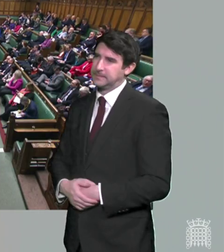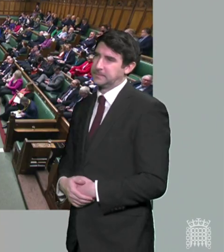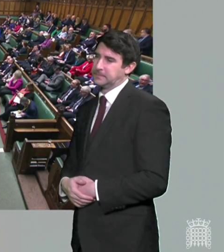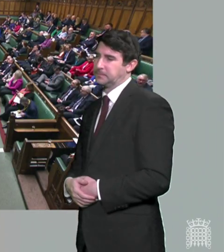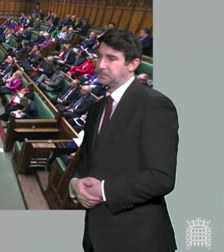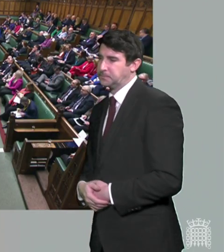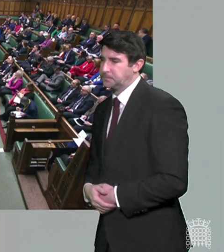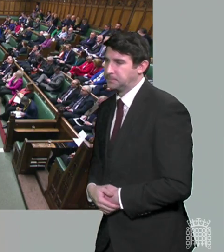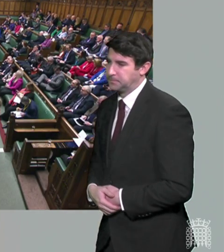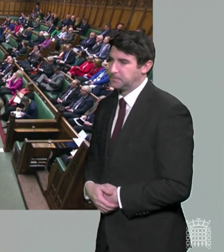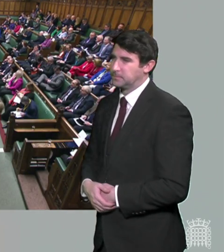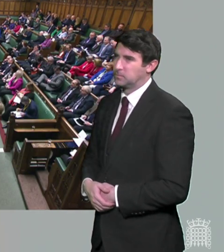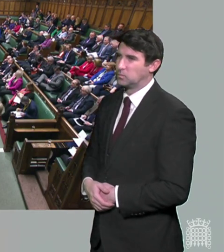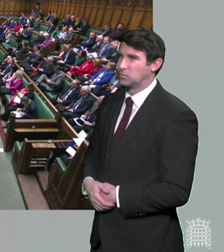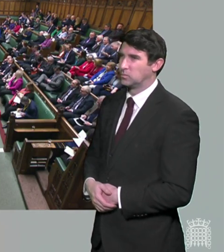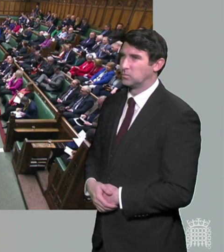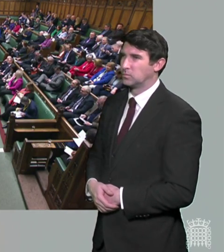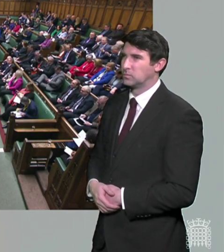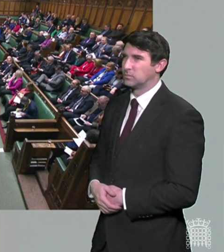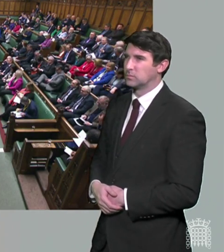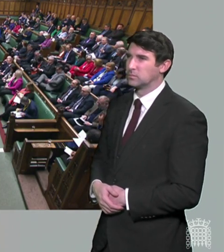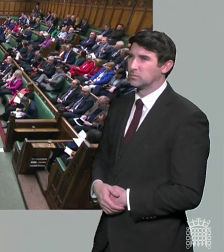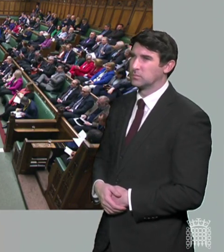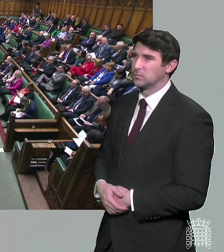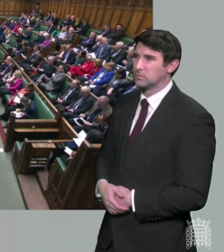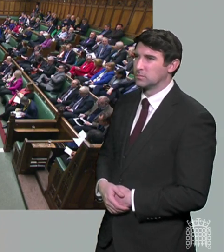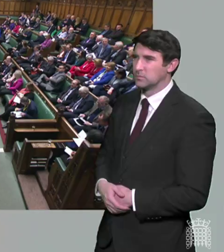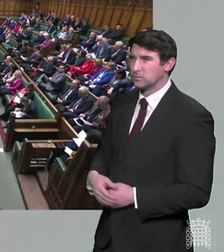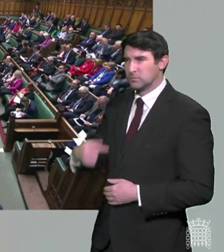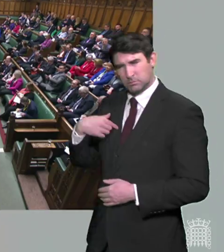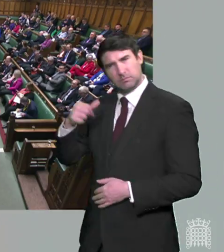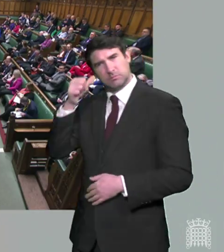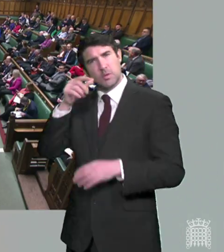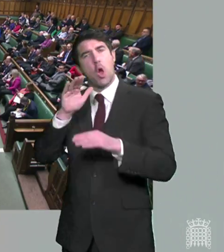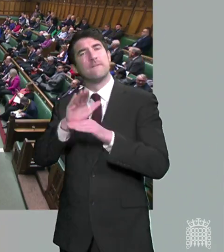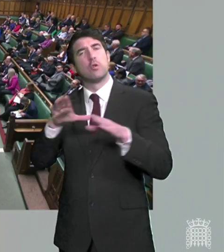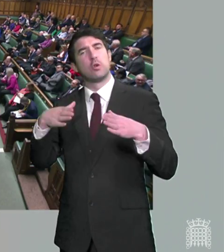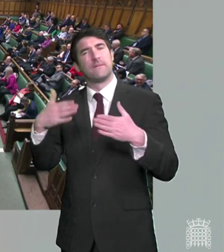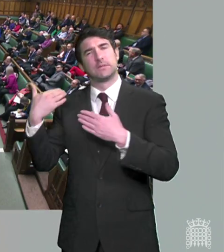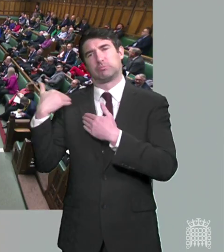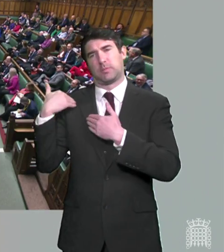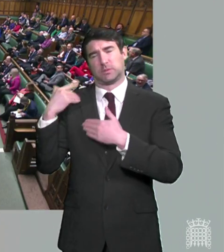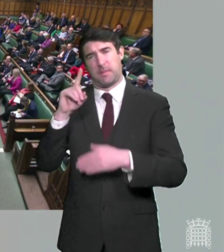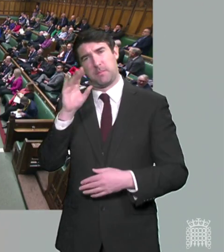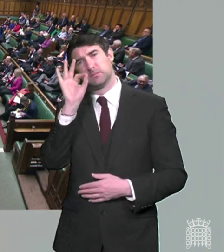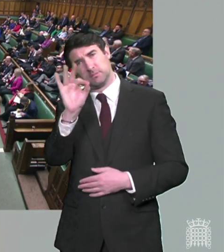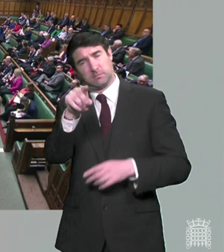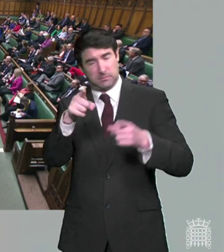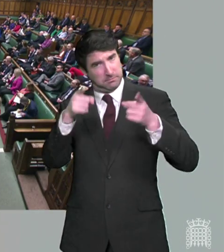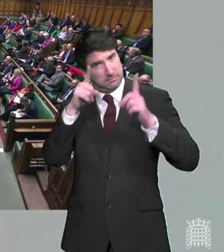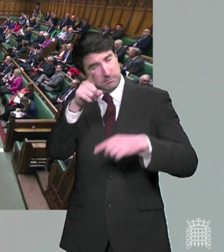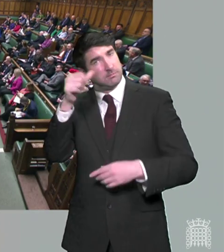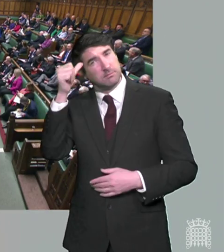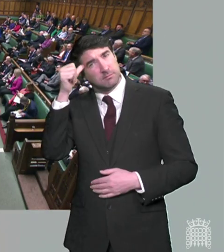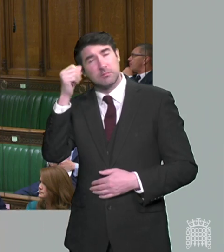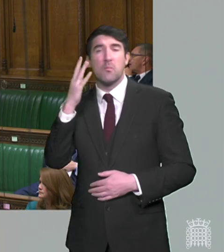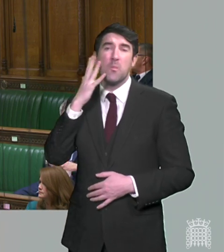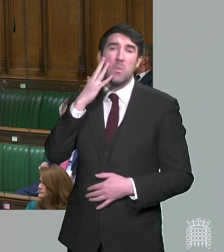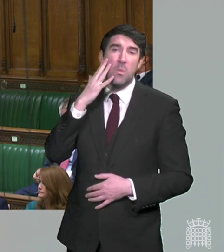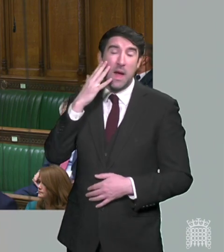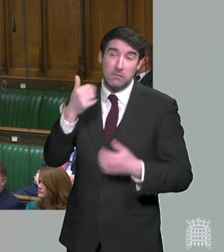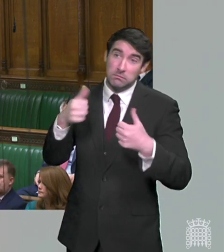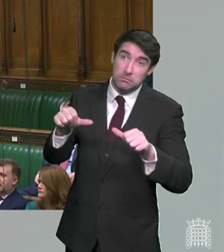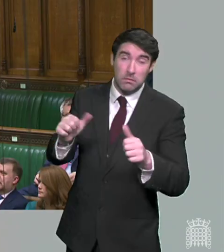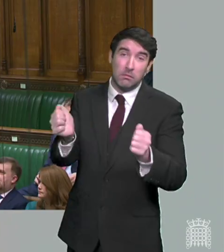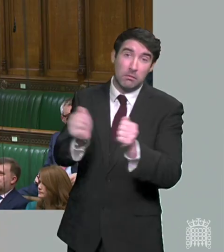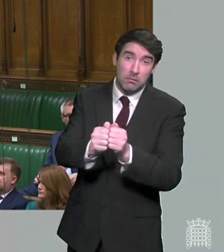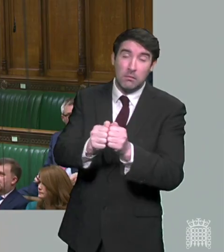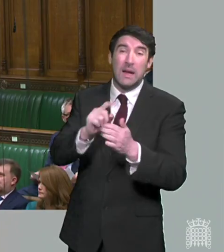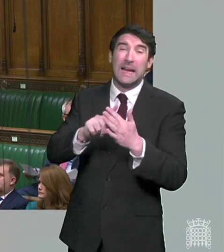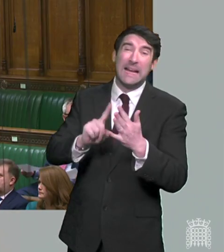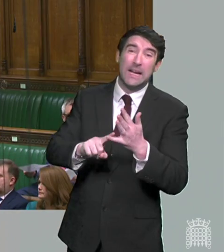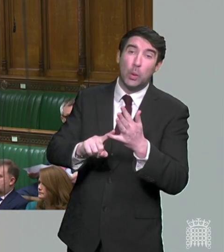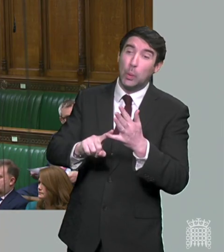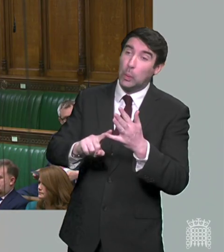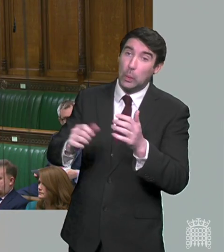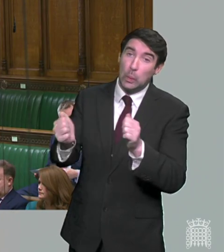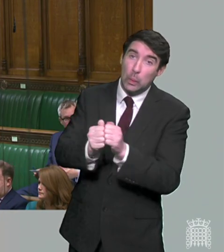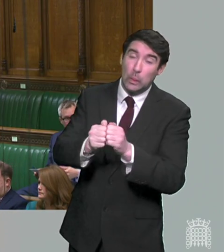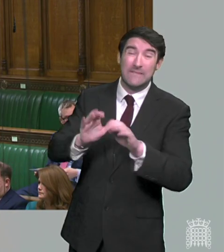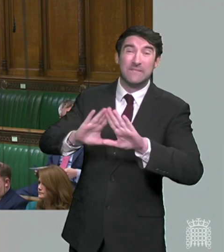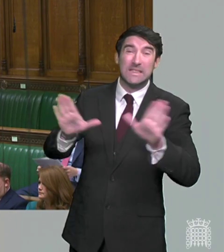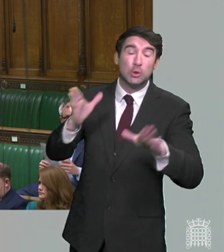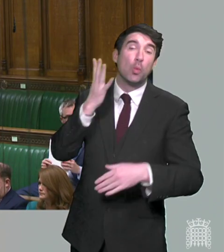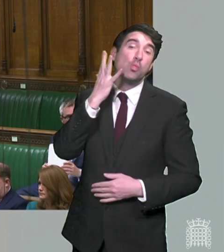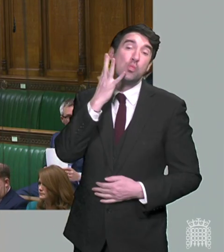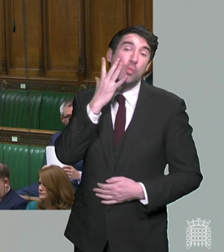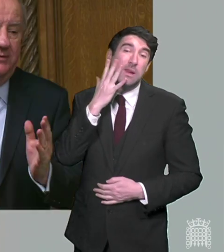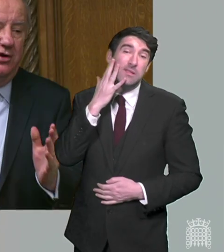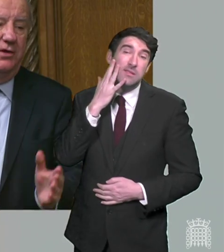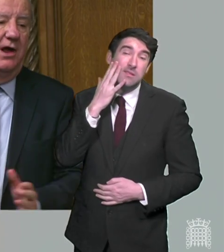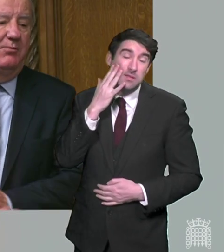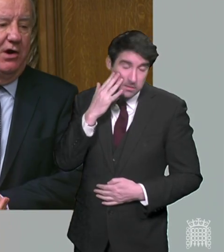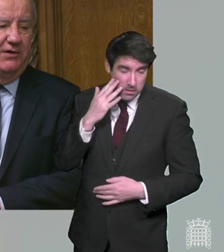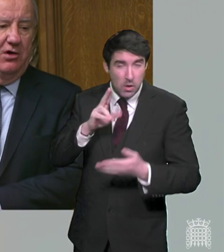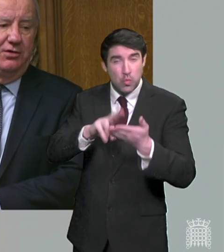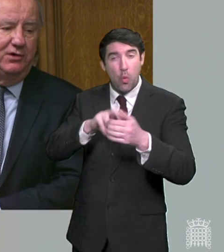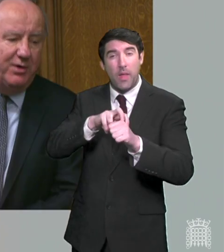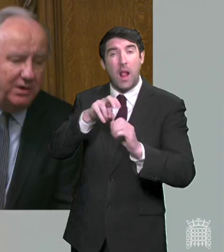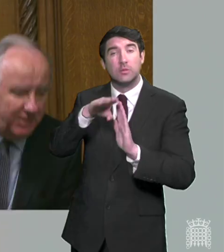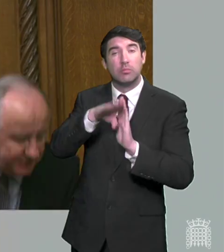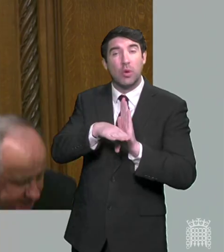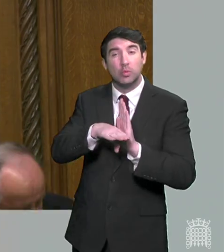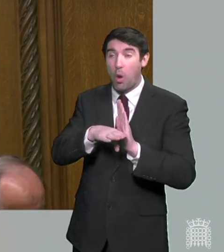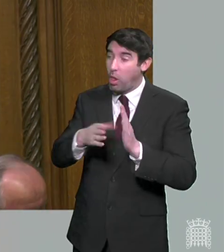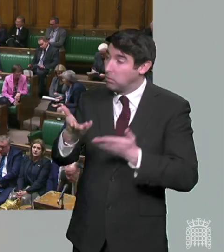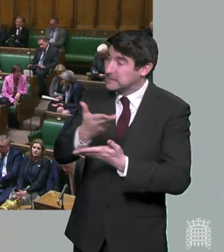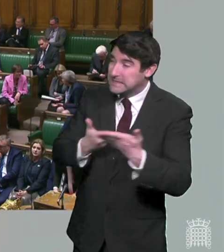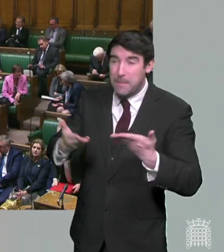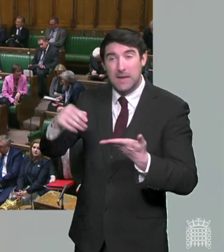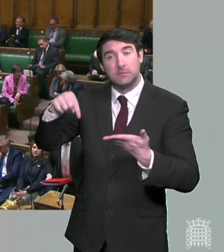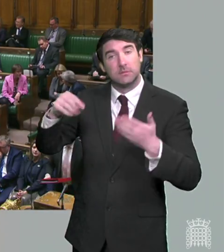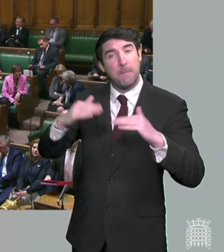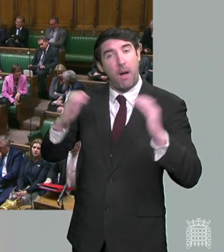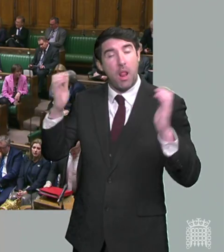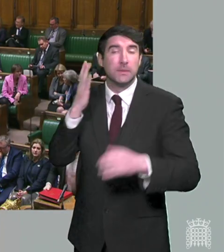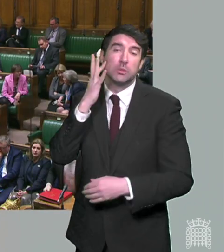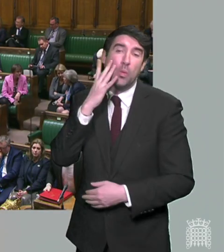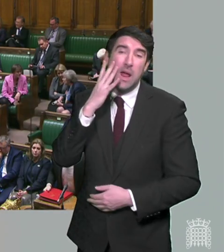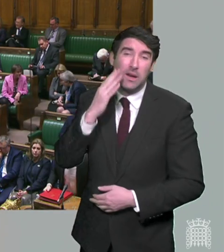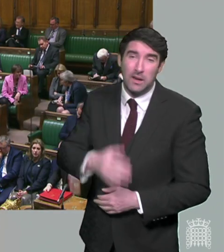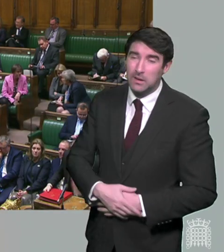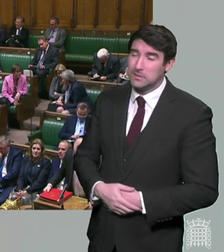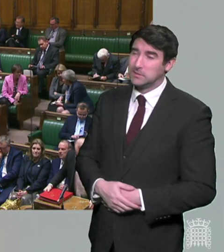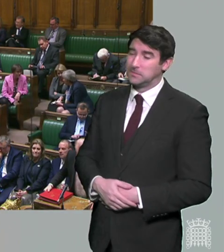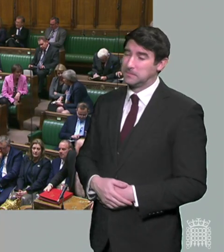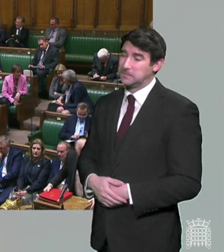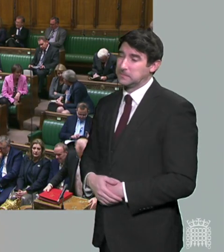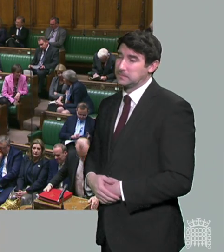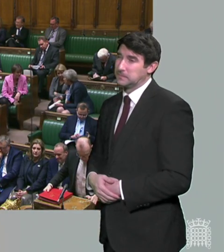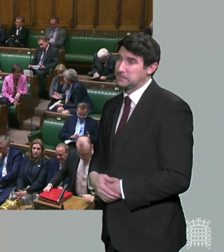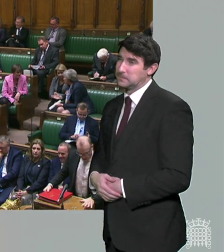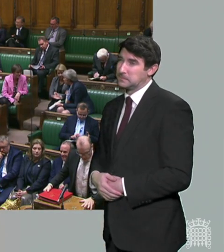I appreciate that the Foreign, Commonwealth and Development Office is the lead on this matter, but can the Secretary of State give us any idea of the timescale for when he might expect to conclude discussions with the European Union, and at which point he might consider getting the Northern Ireland protocol through Parliament?